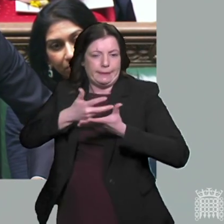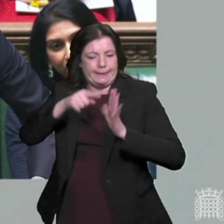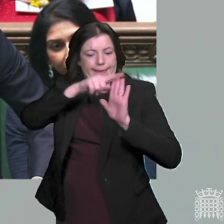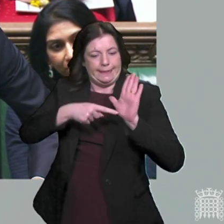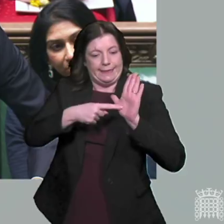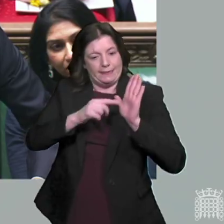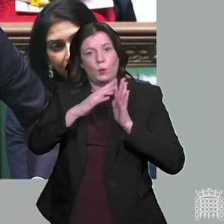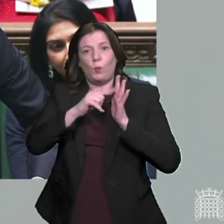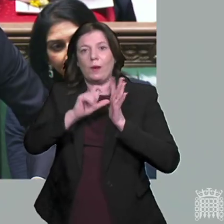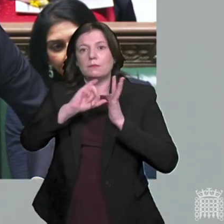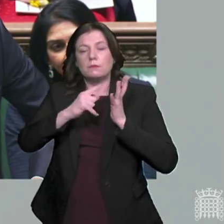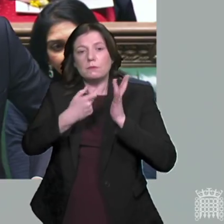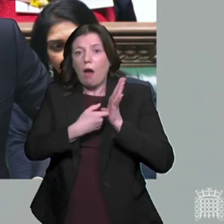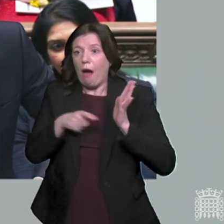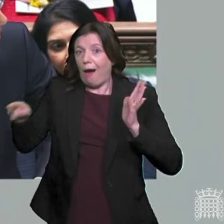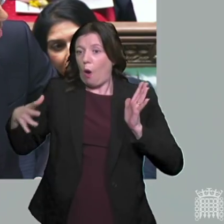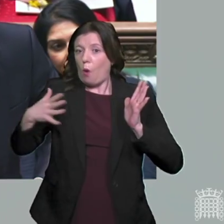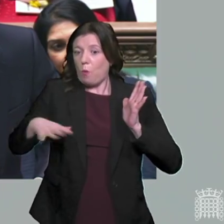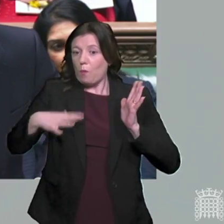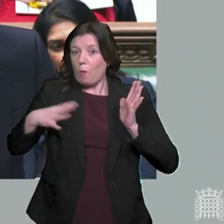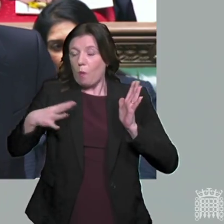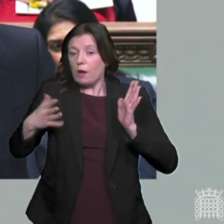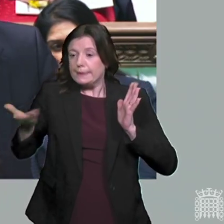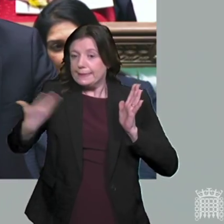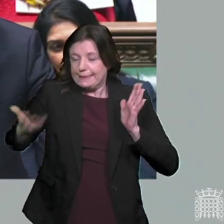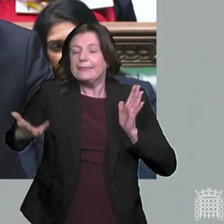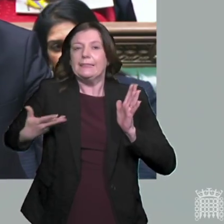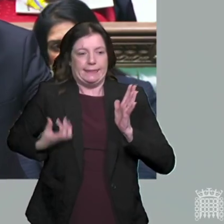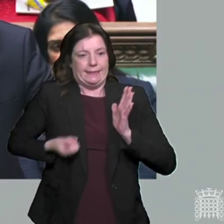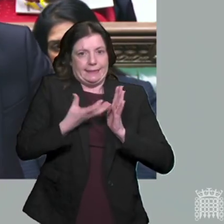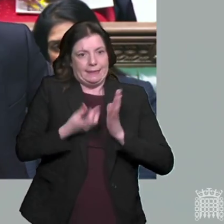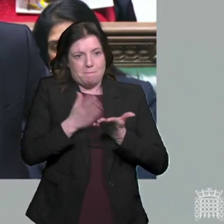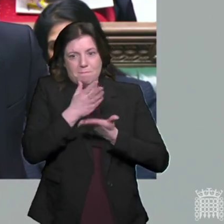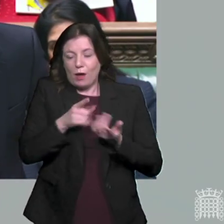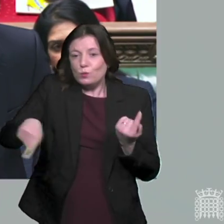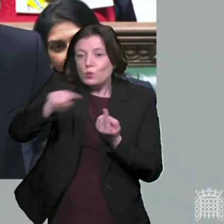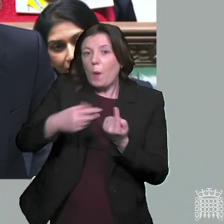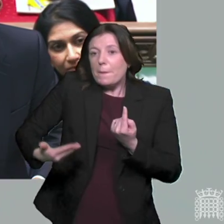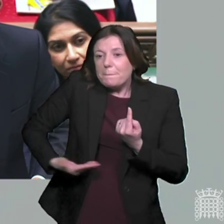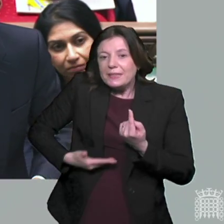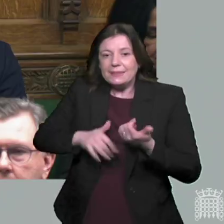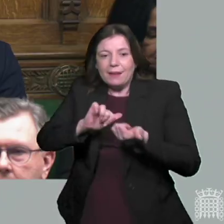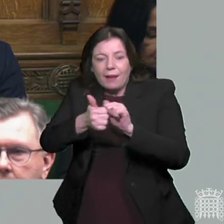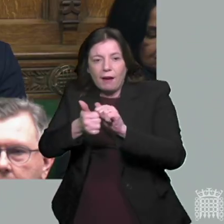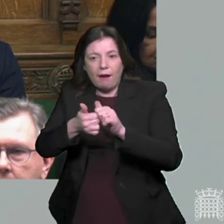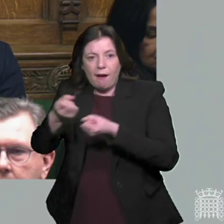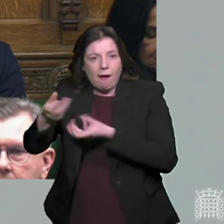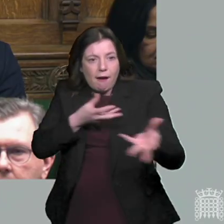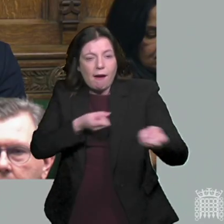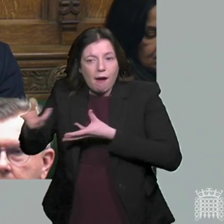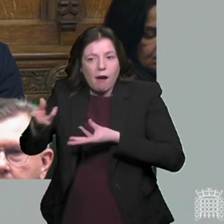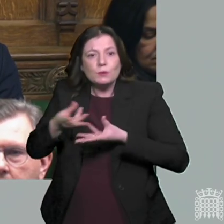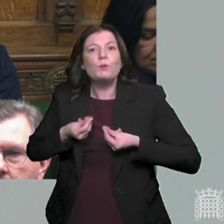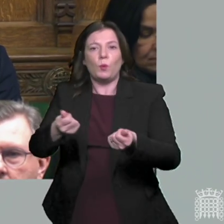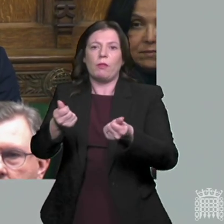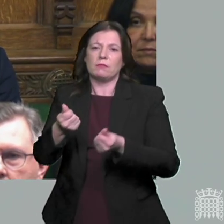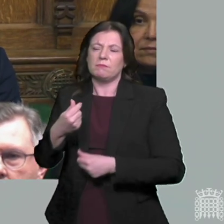I think it delivers on what he wanted, which was to ensure that we protect Northern Ireland’s businesses and the supply chains that they have, and I can give him that commitment.